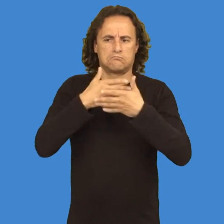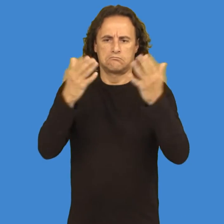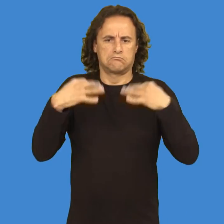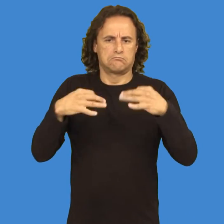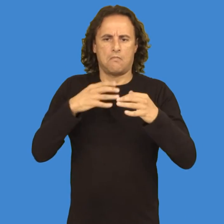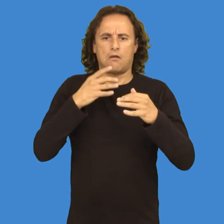normal